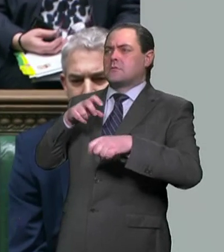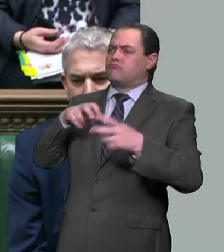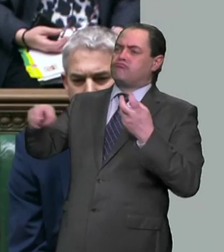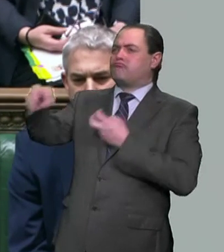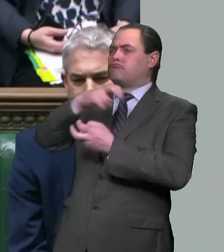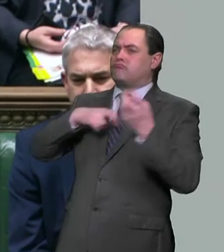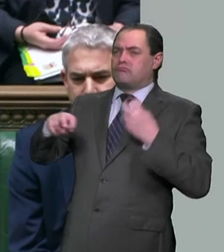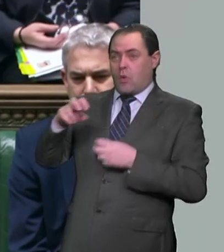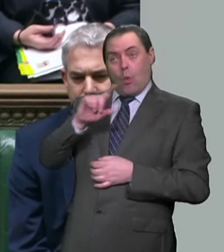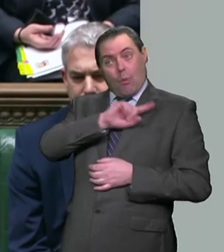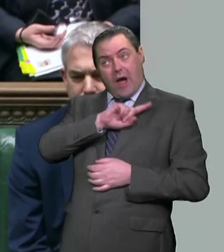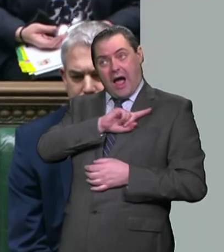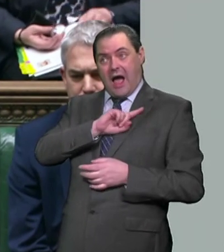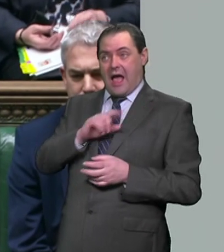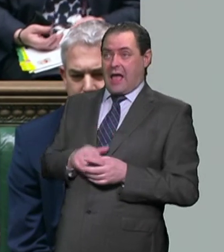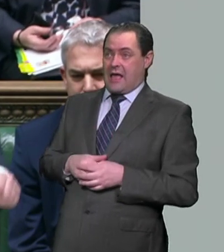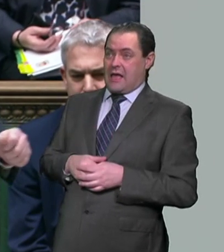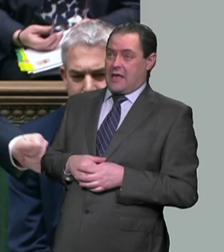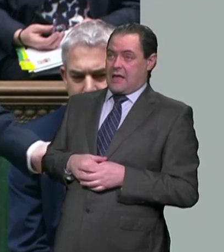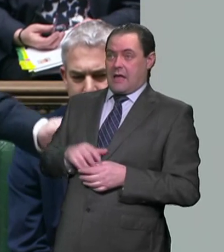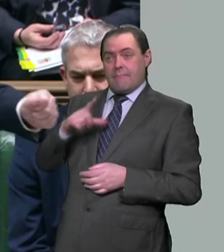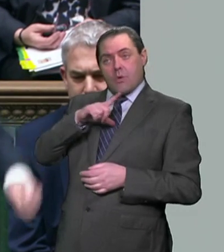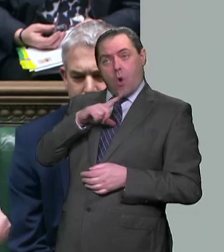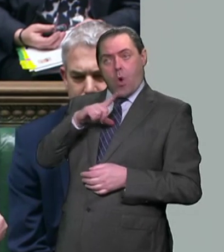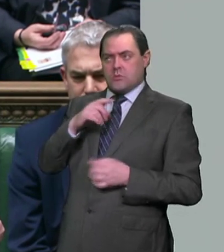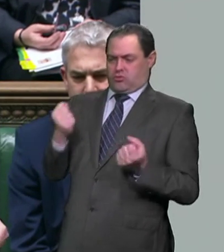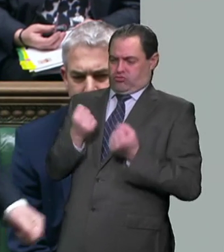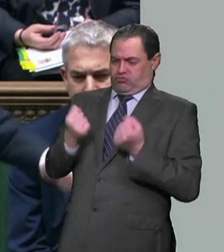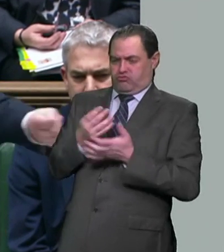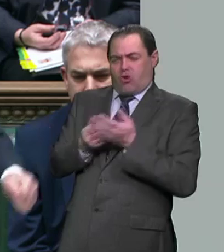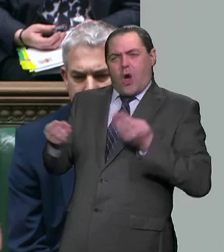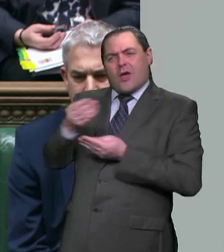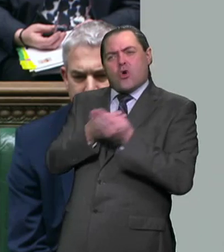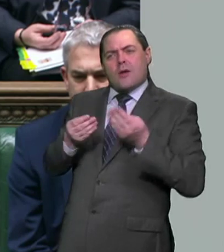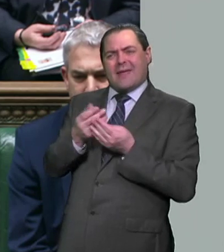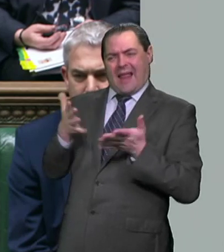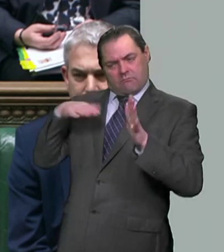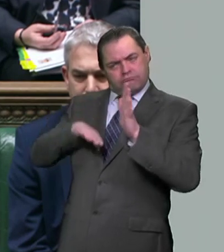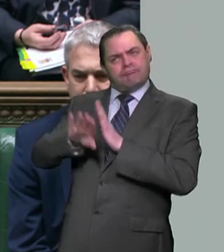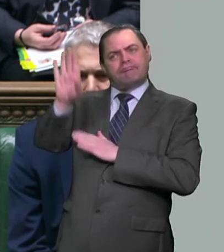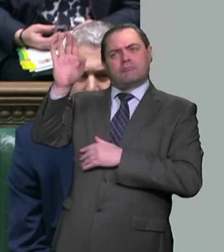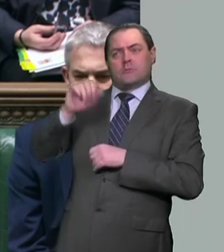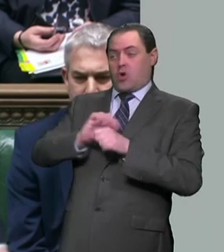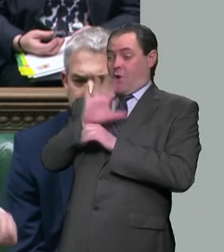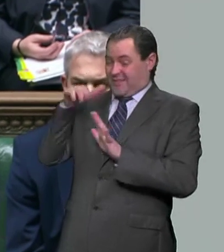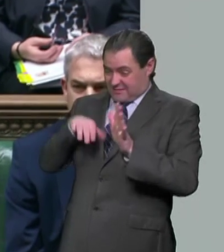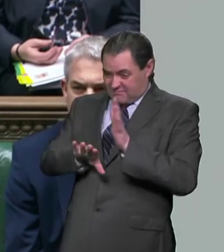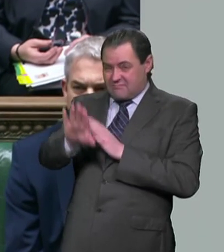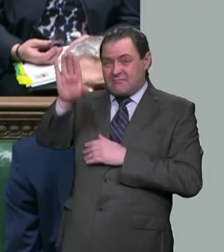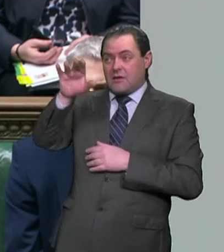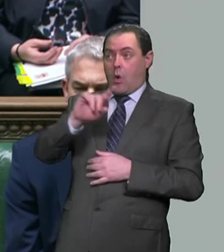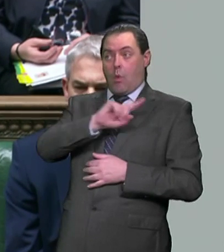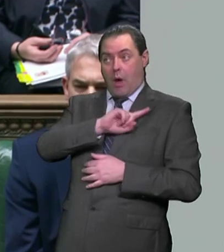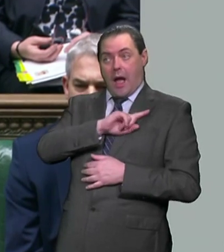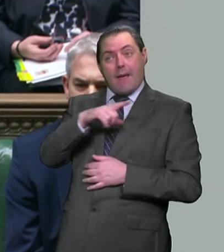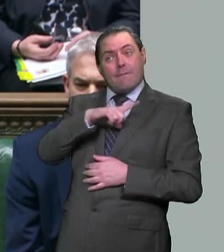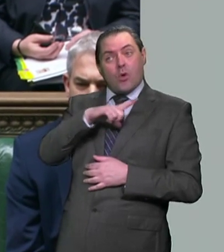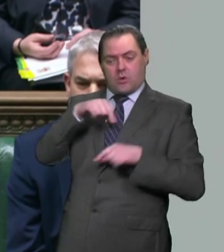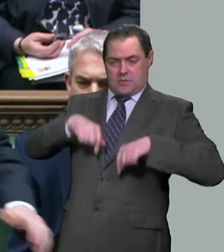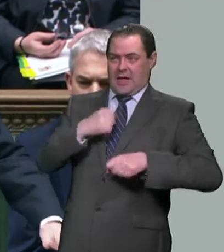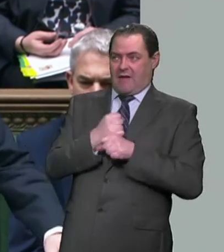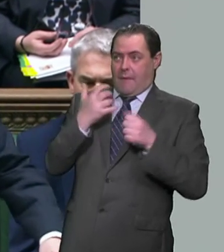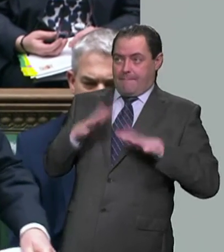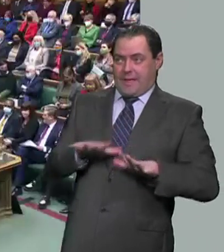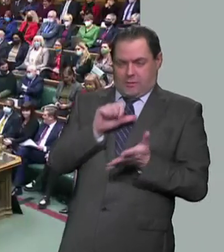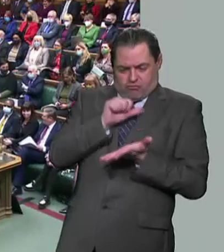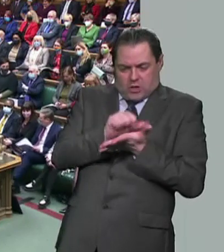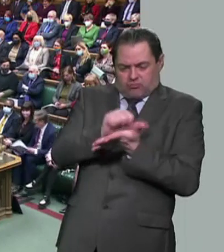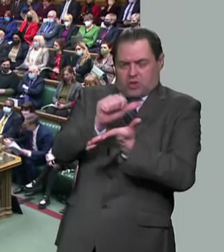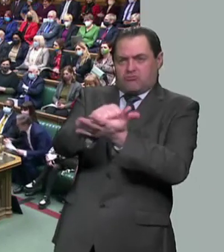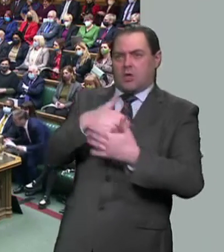And we are able to afford it because we have a strong economy and we are coming back strongly from covid, and that is thanks to the big calls that this Government got right.